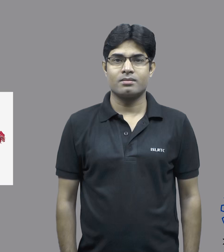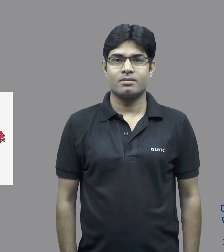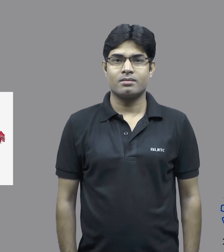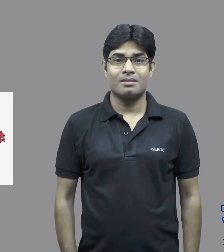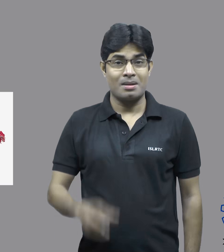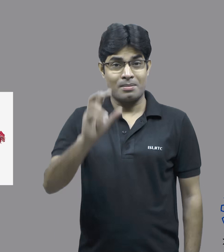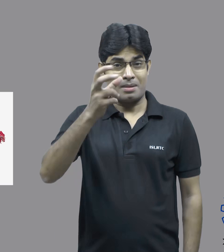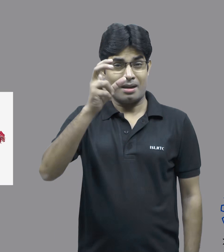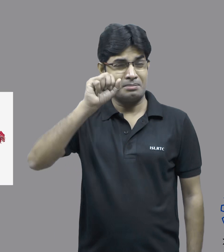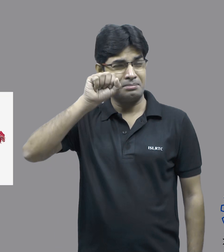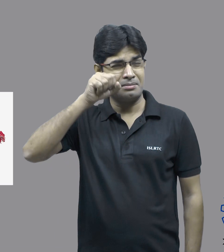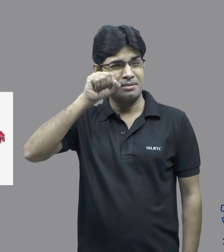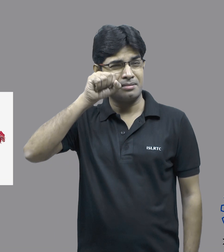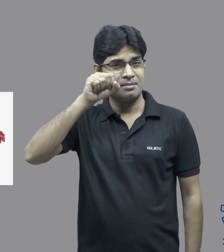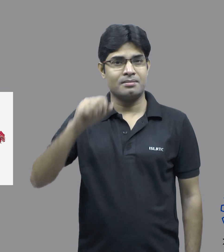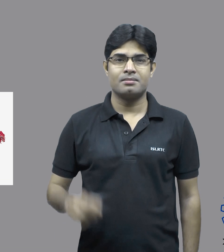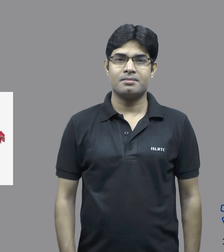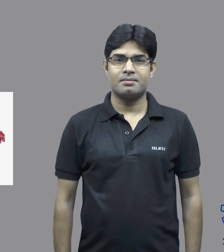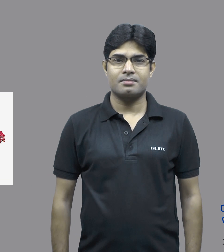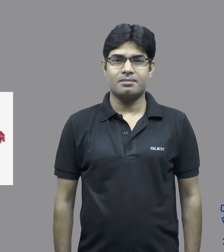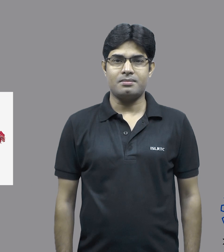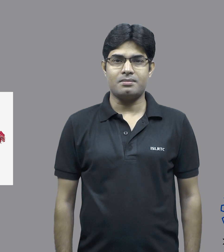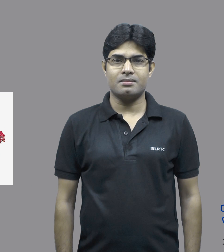Onion